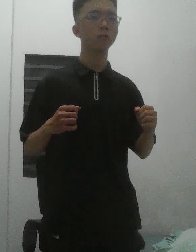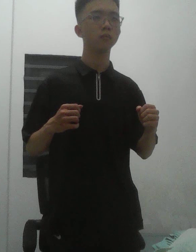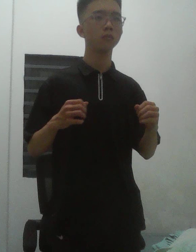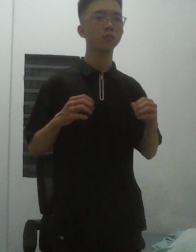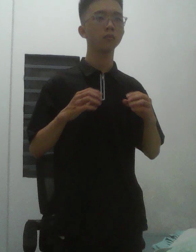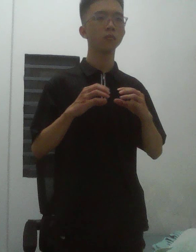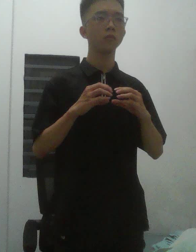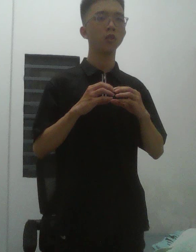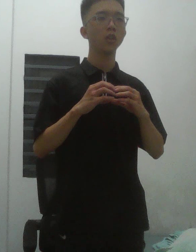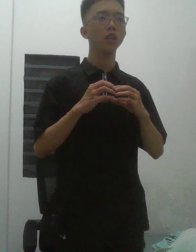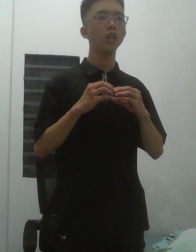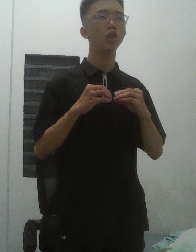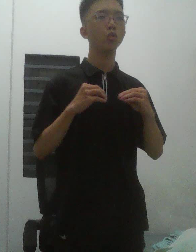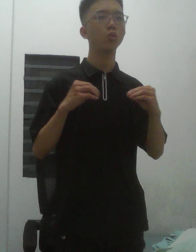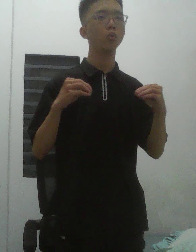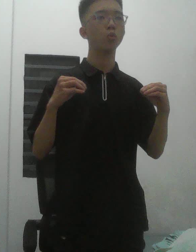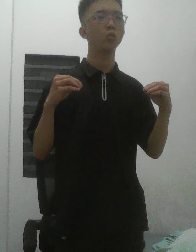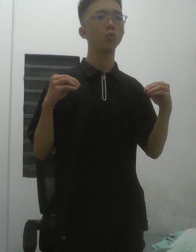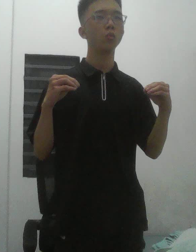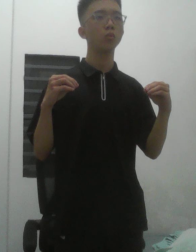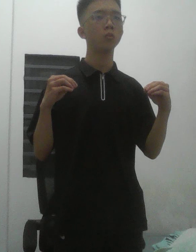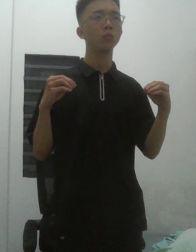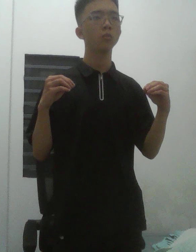nhieu